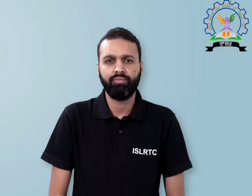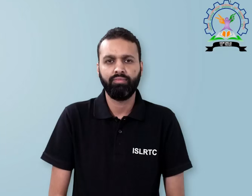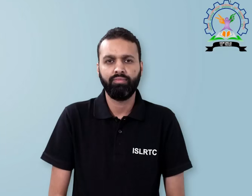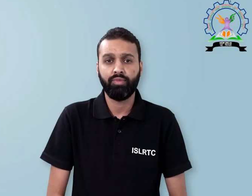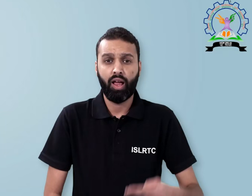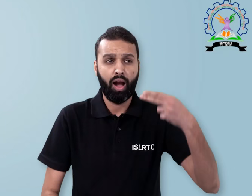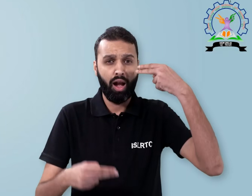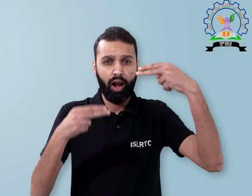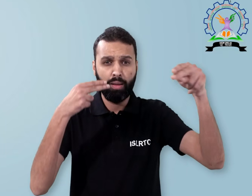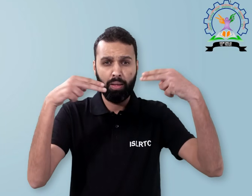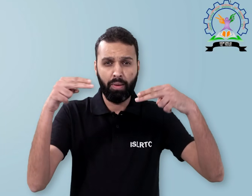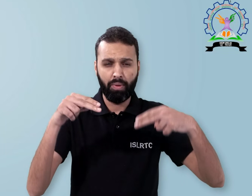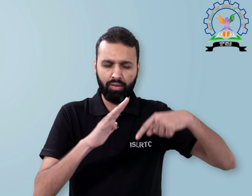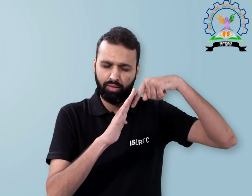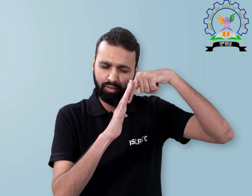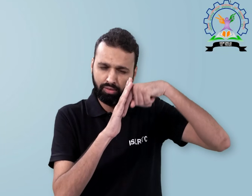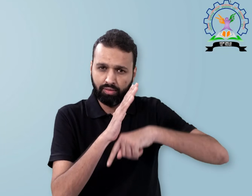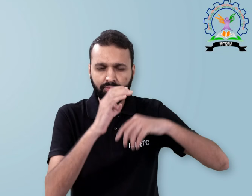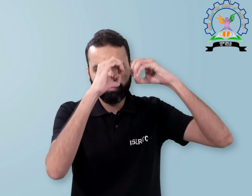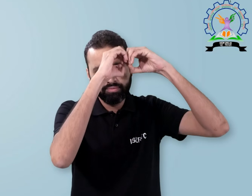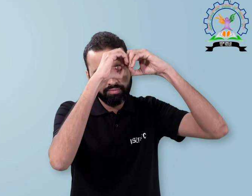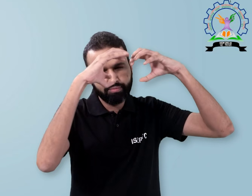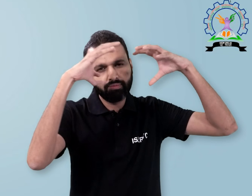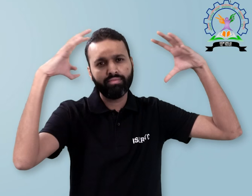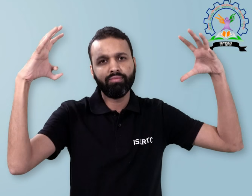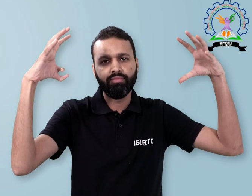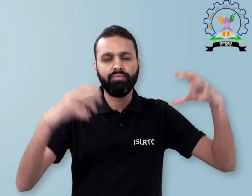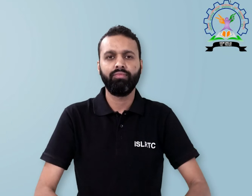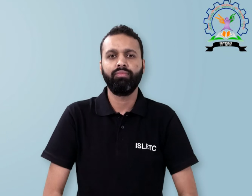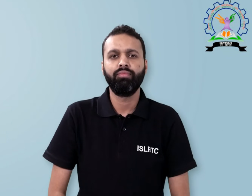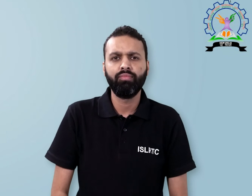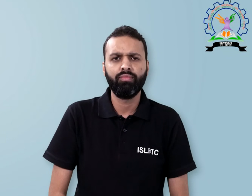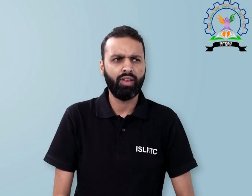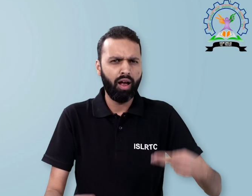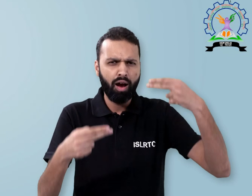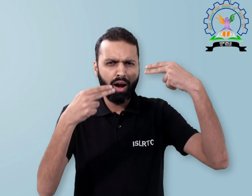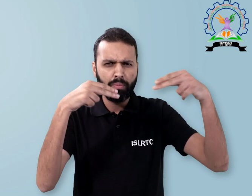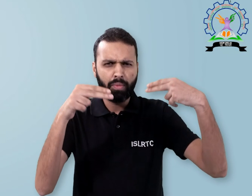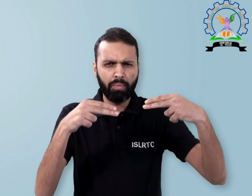Imagery